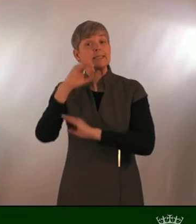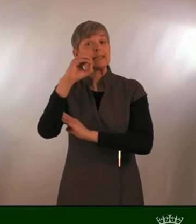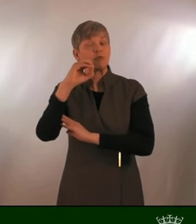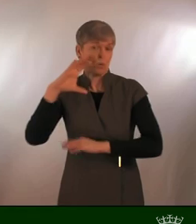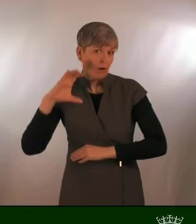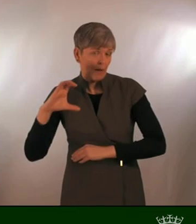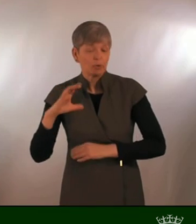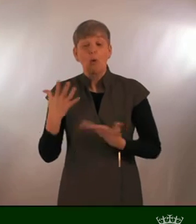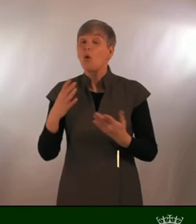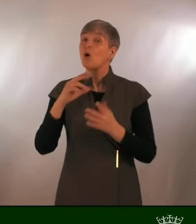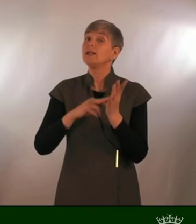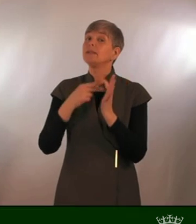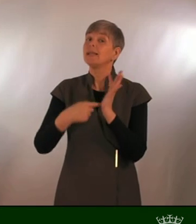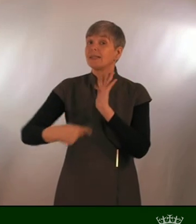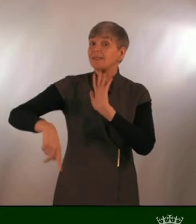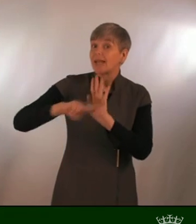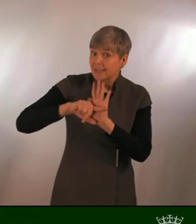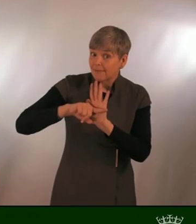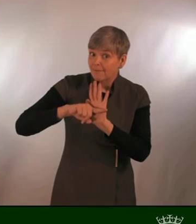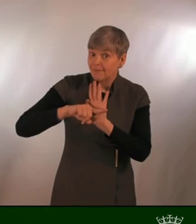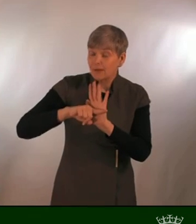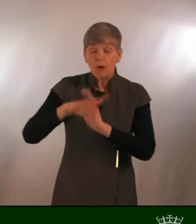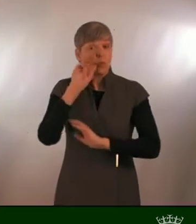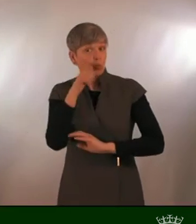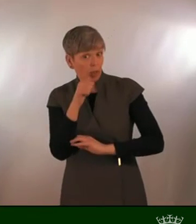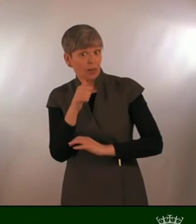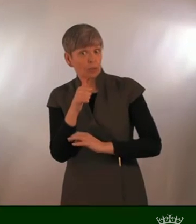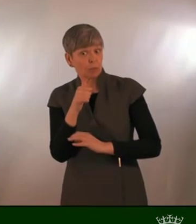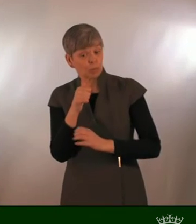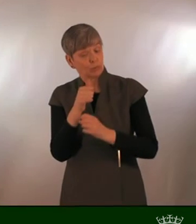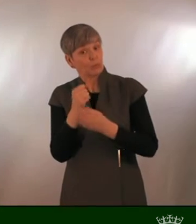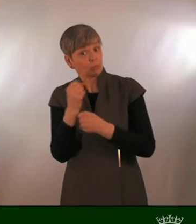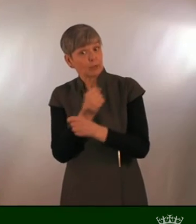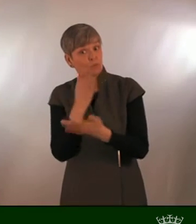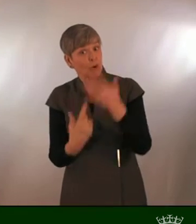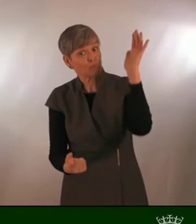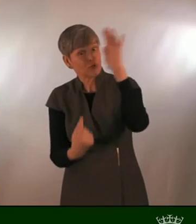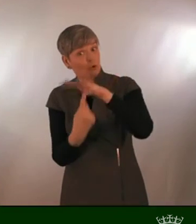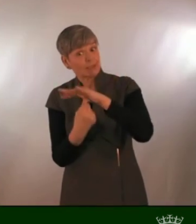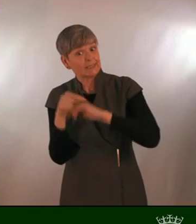Will he assure me that that will be a top priority in the levelling-up agenda?